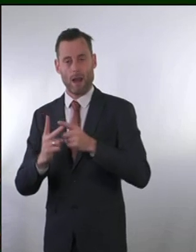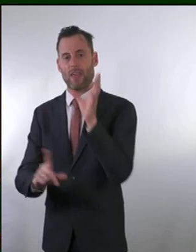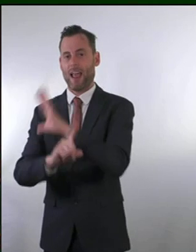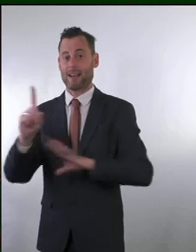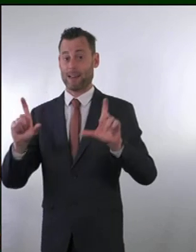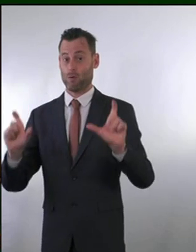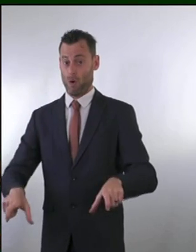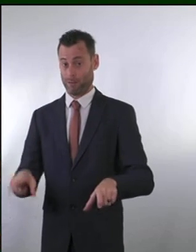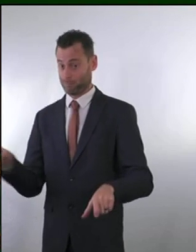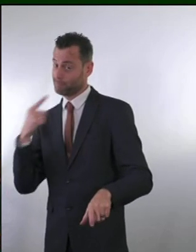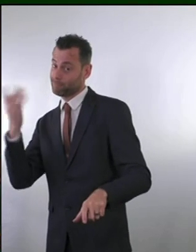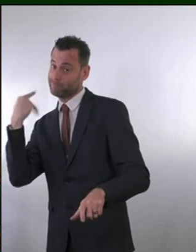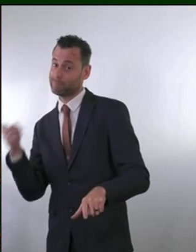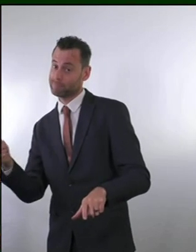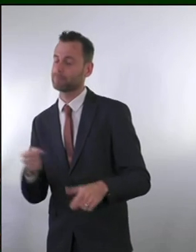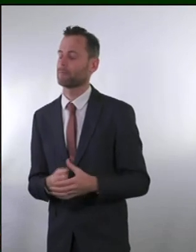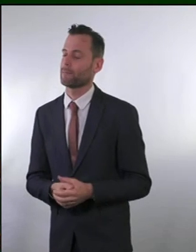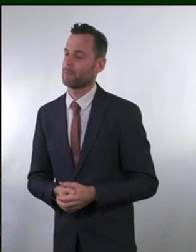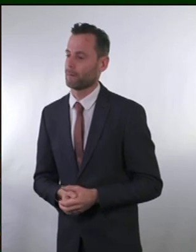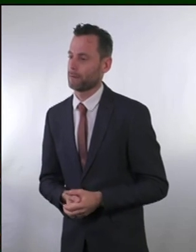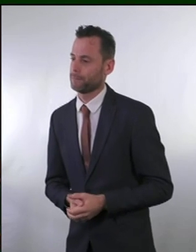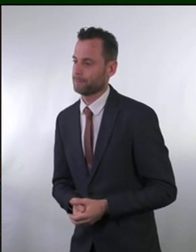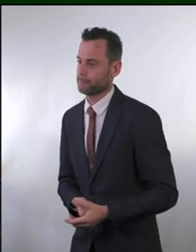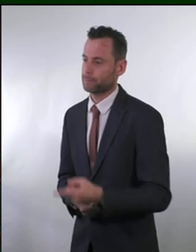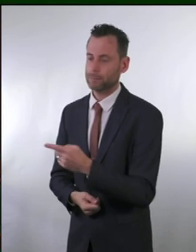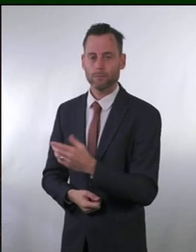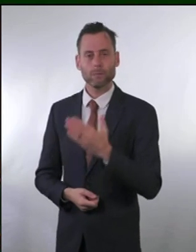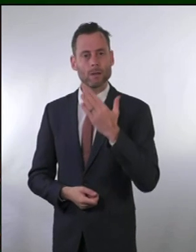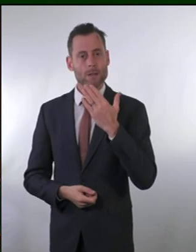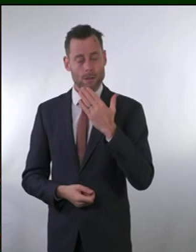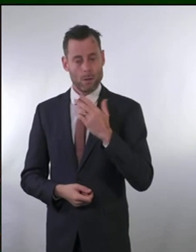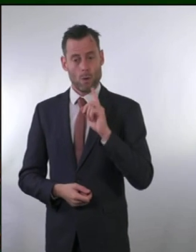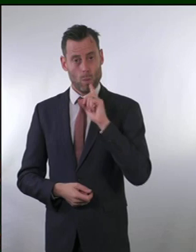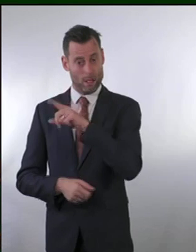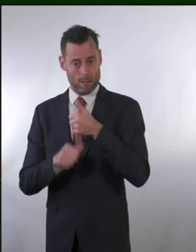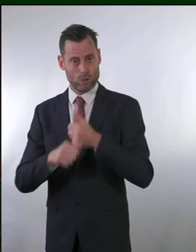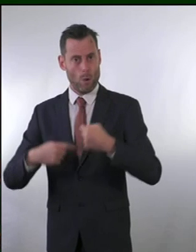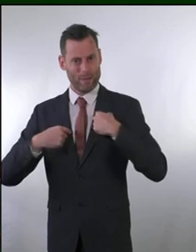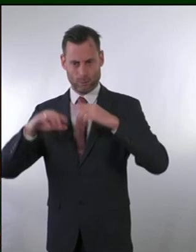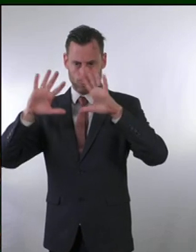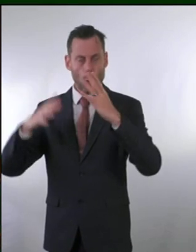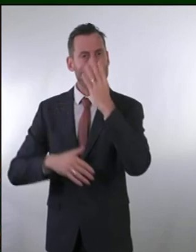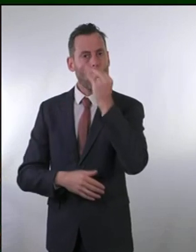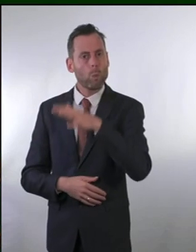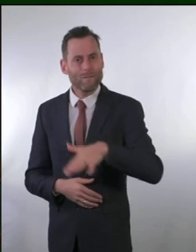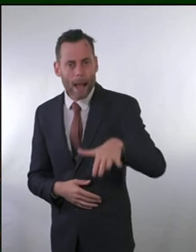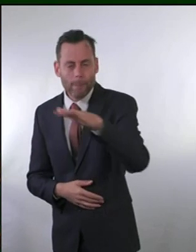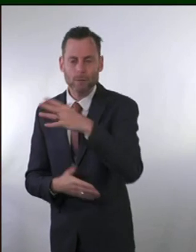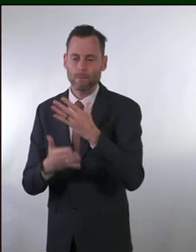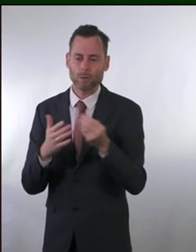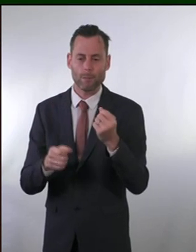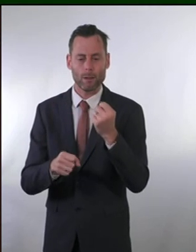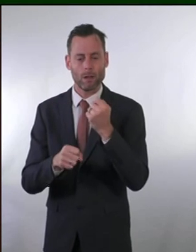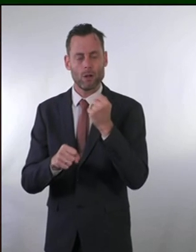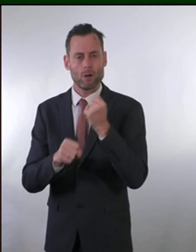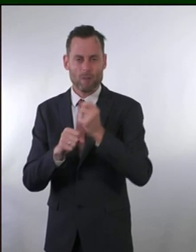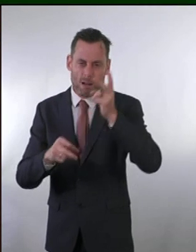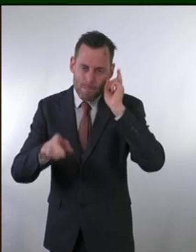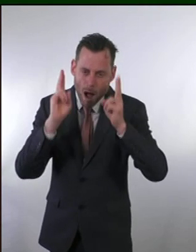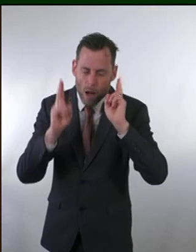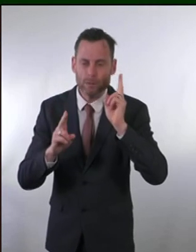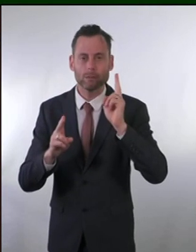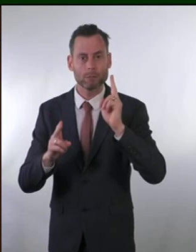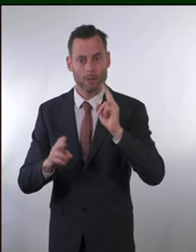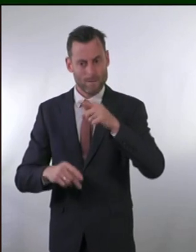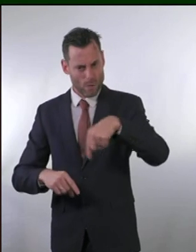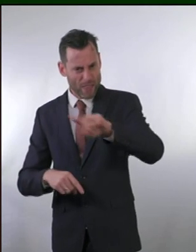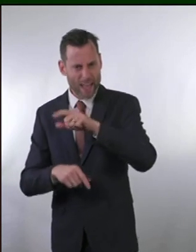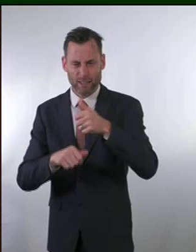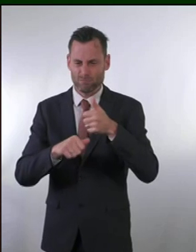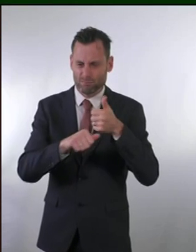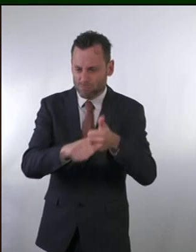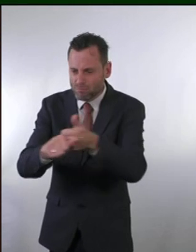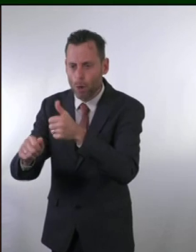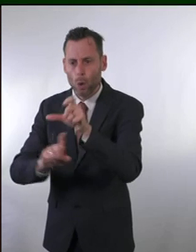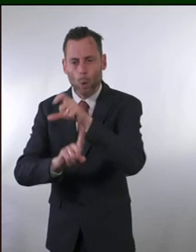Will the Prime Minister join me in thanking the great businesses of Wolverhampton, such as Greg’s at GI’s Hair for Men and Baked in Tettenhall, for continuing to serve the community in difficult times?